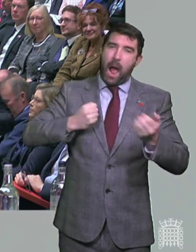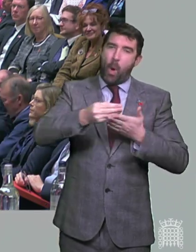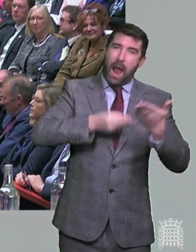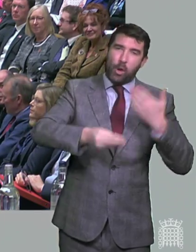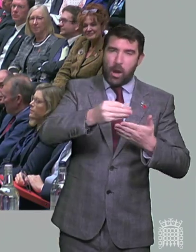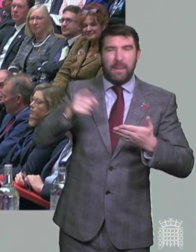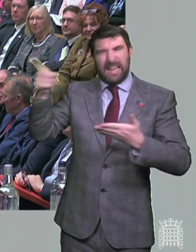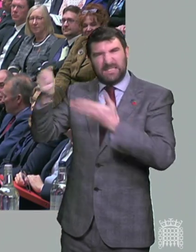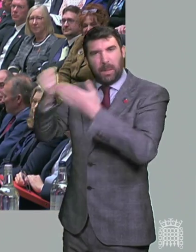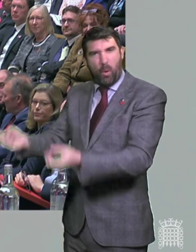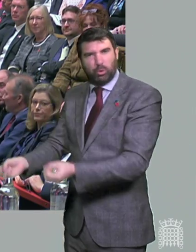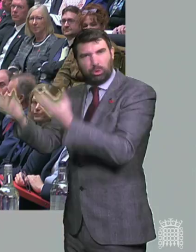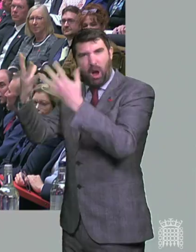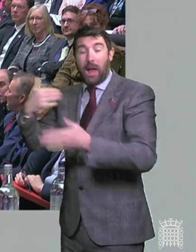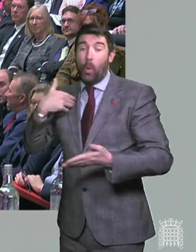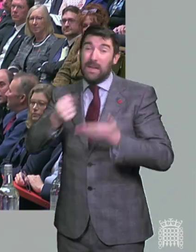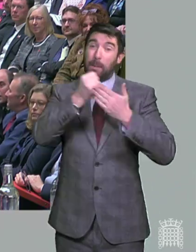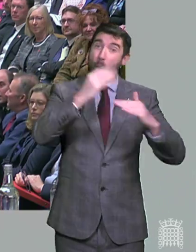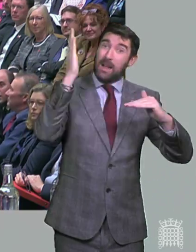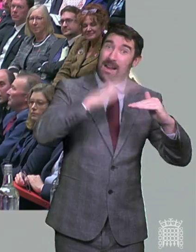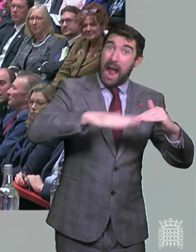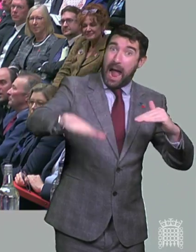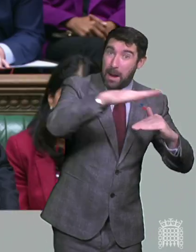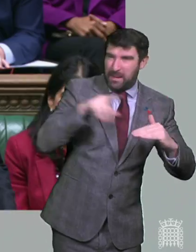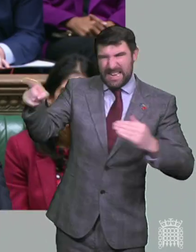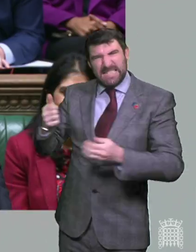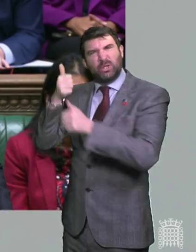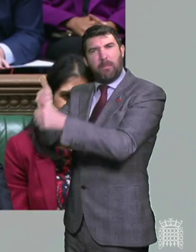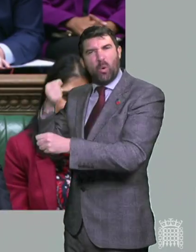We are supporting people with energy Bills; he is supporting the protestors.